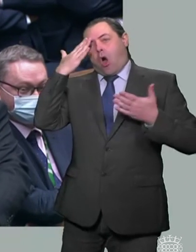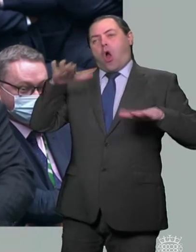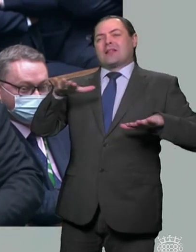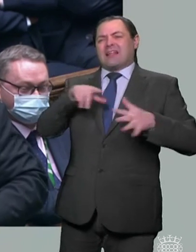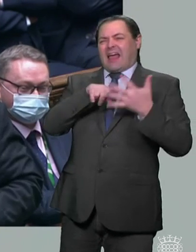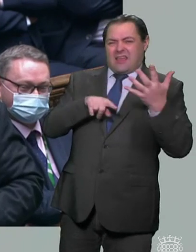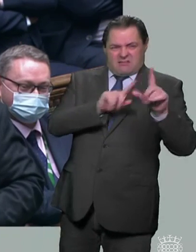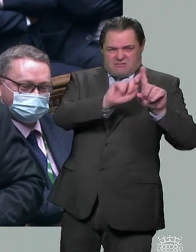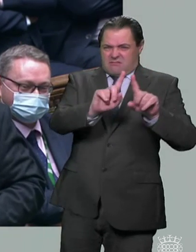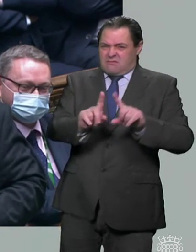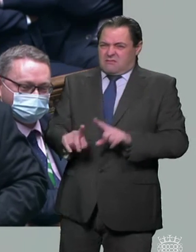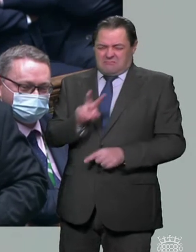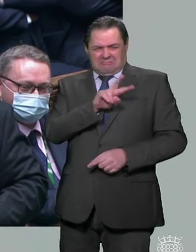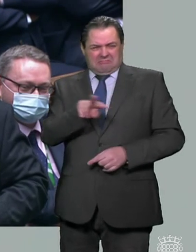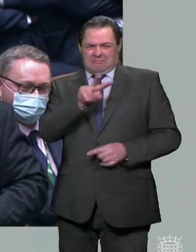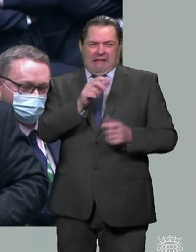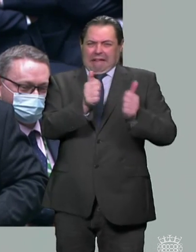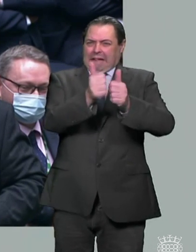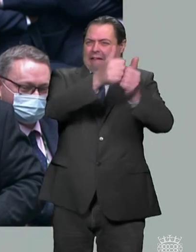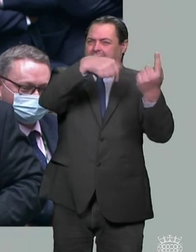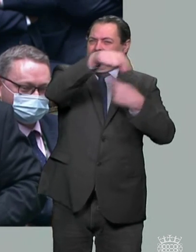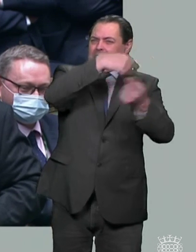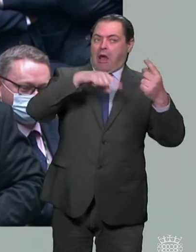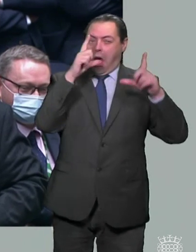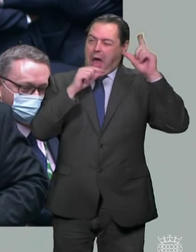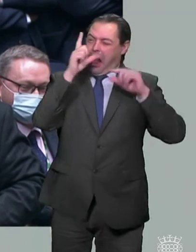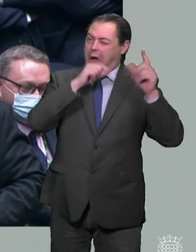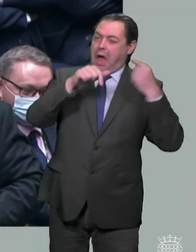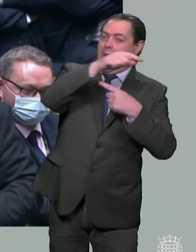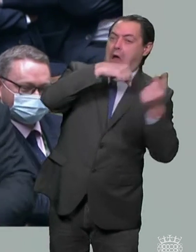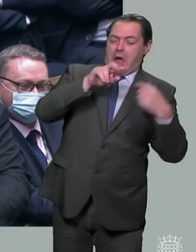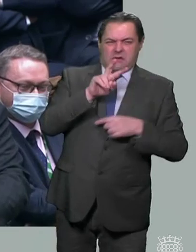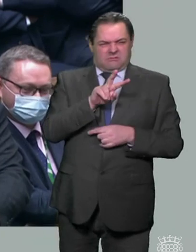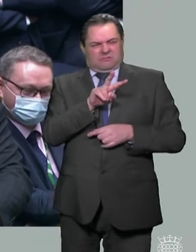The Prime Minister and his Government have been up to their necks in sleaze.